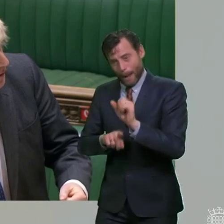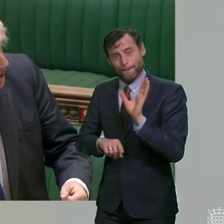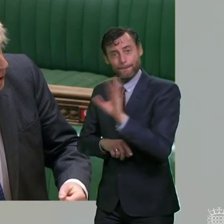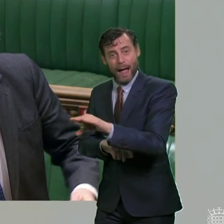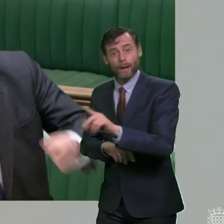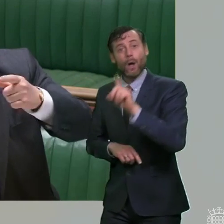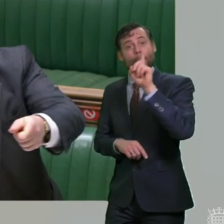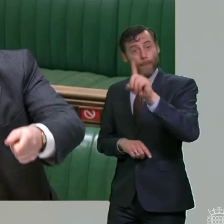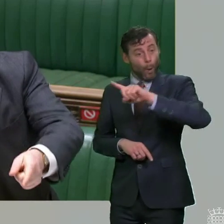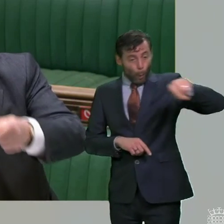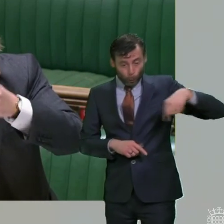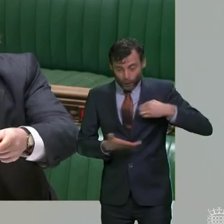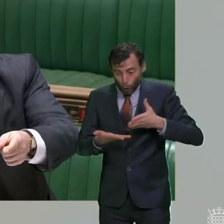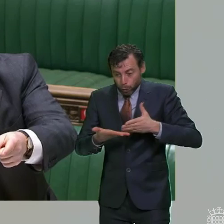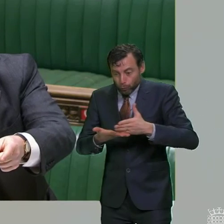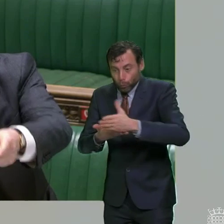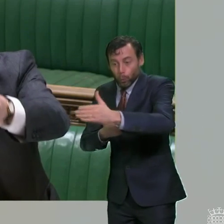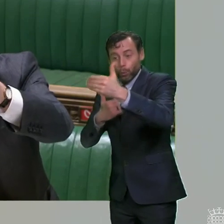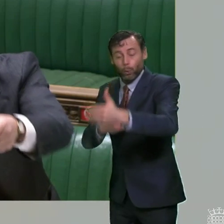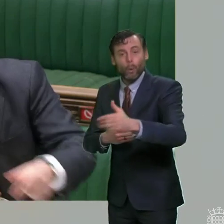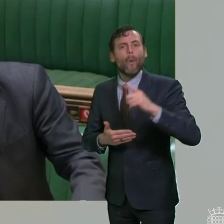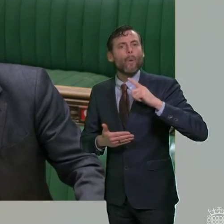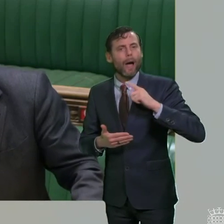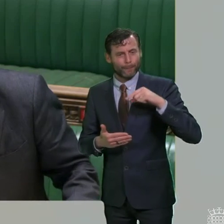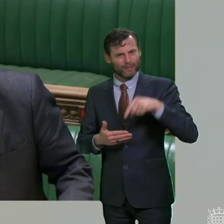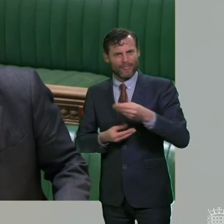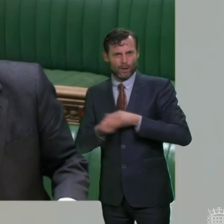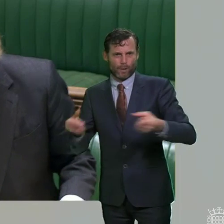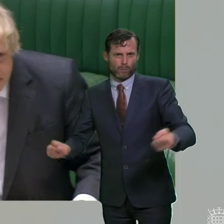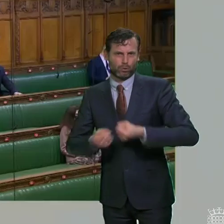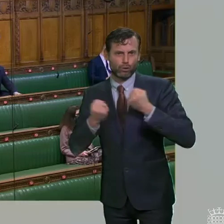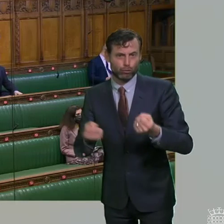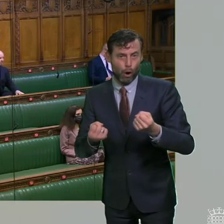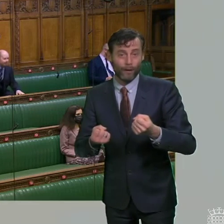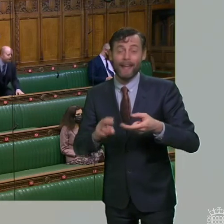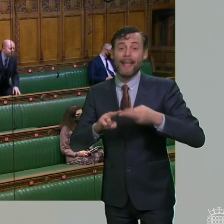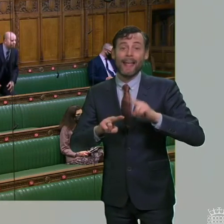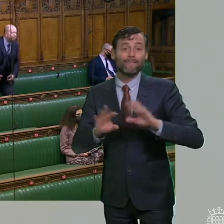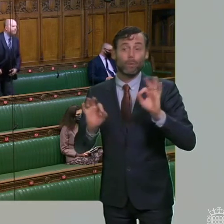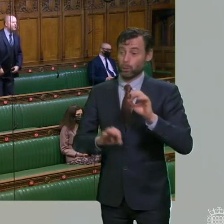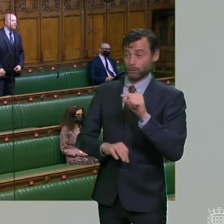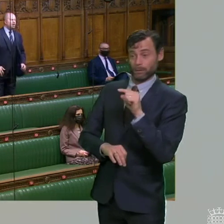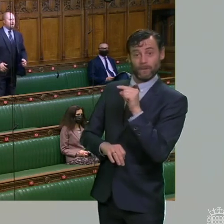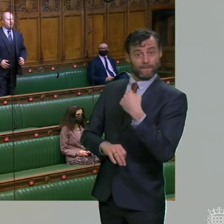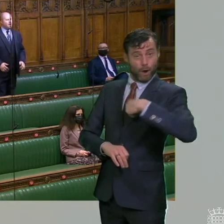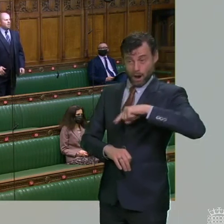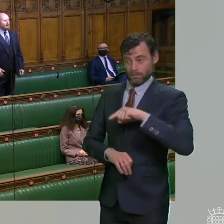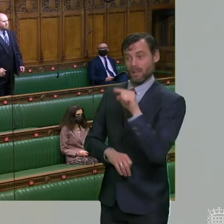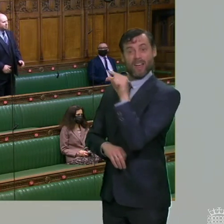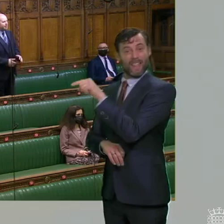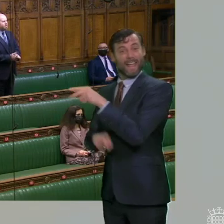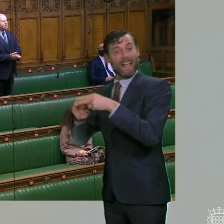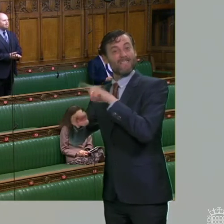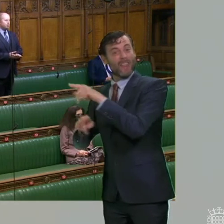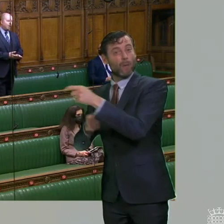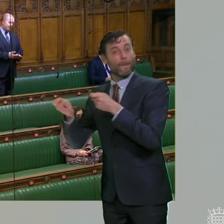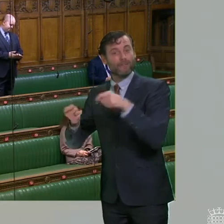We had the resources to do it, because we had not followed the bankrupt policies of the honourable Gentleman and the Labour party.